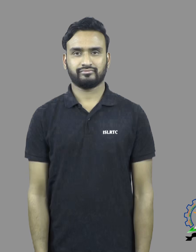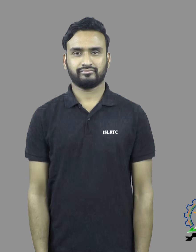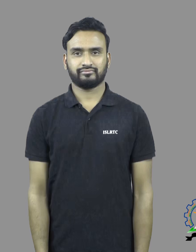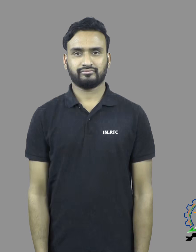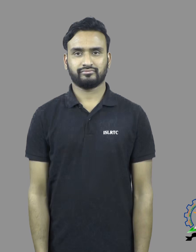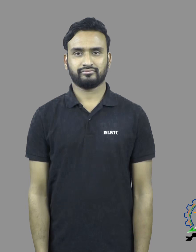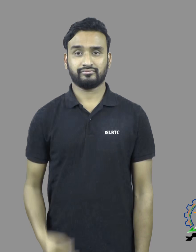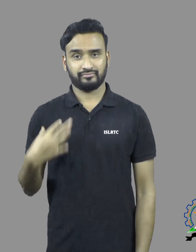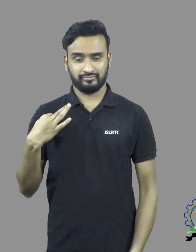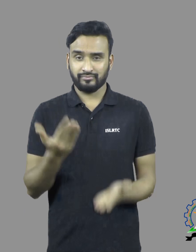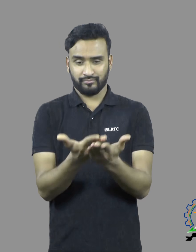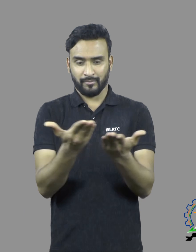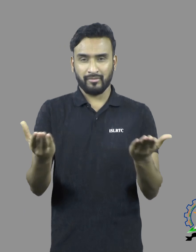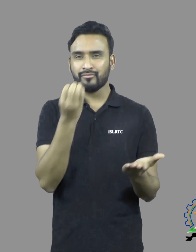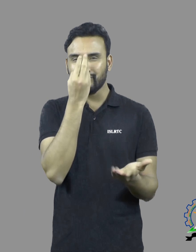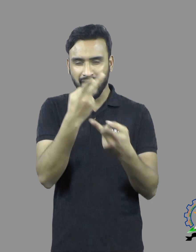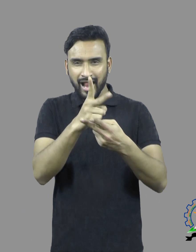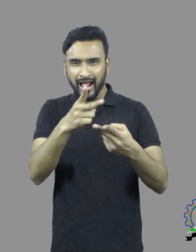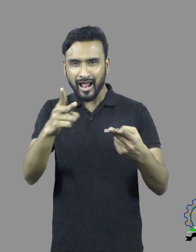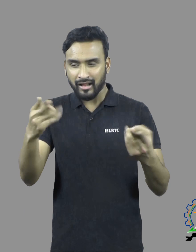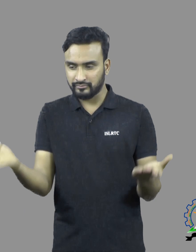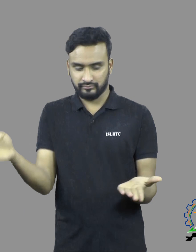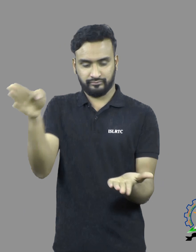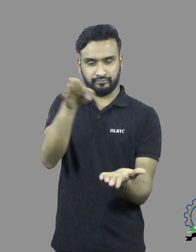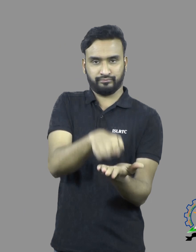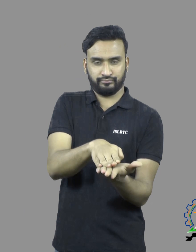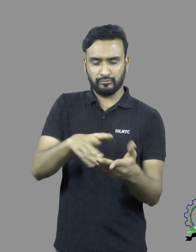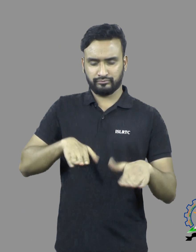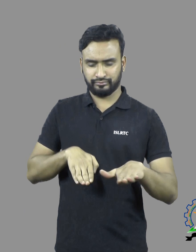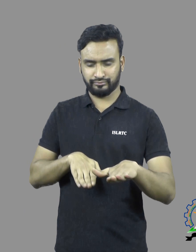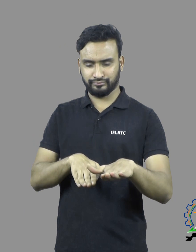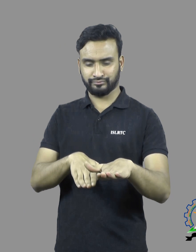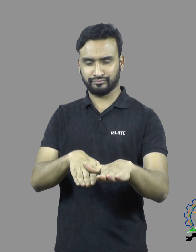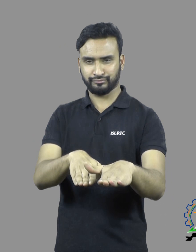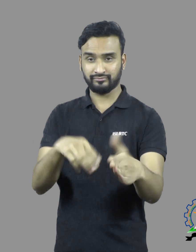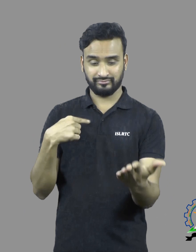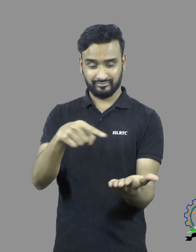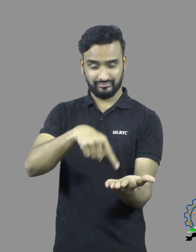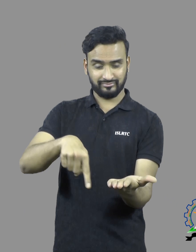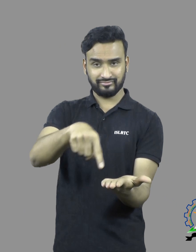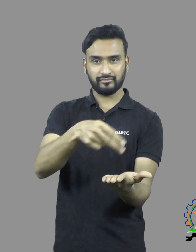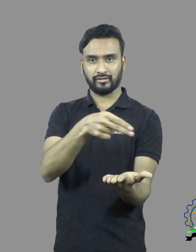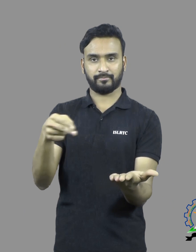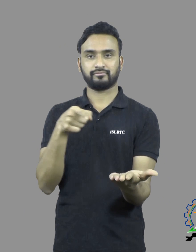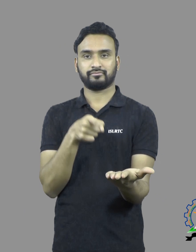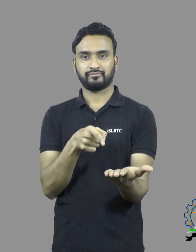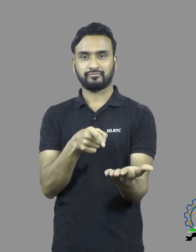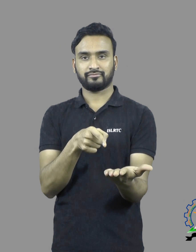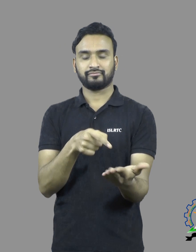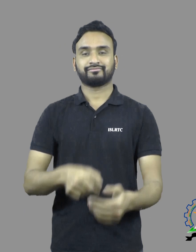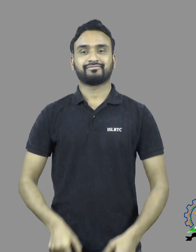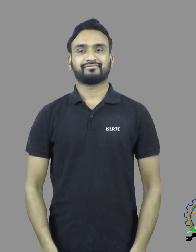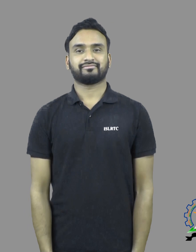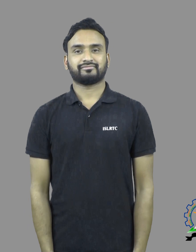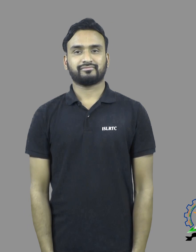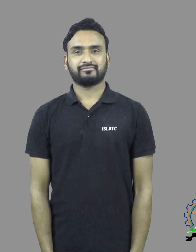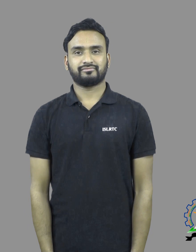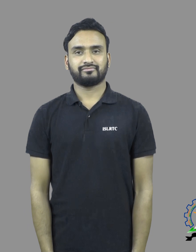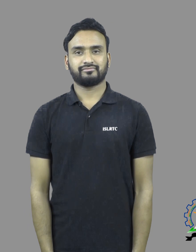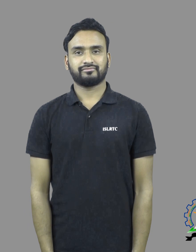Applique